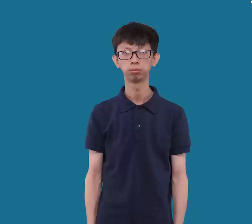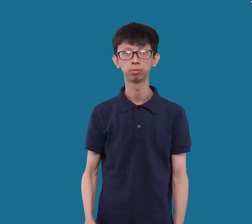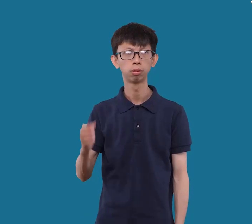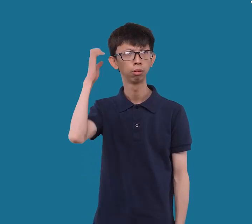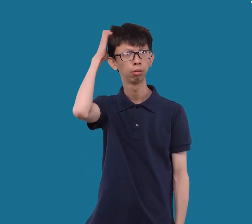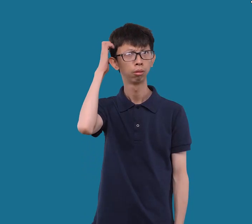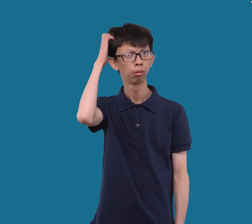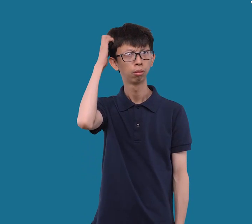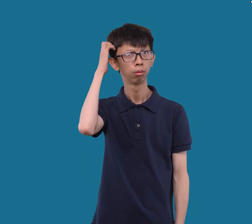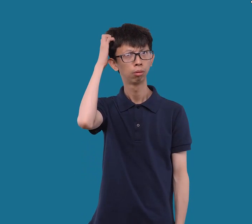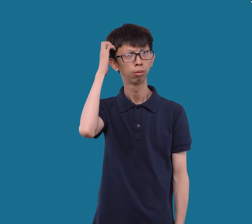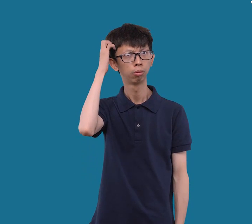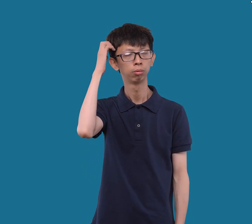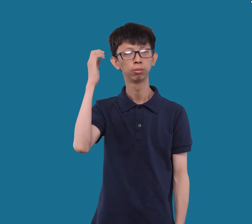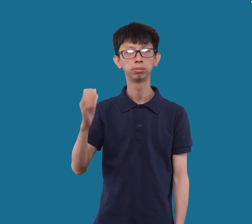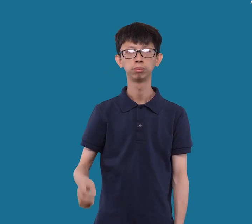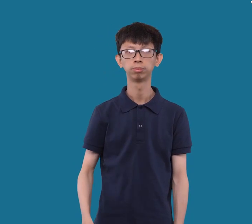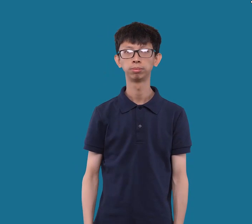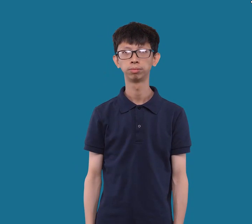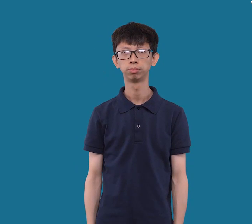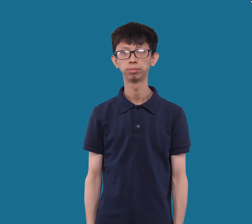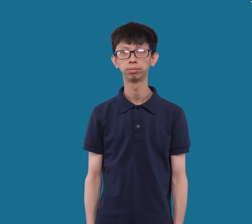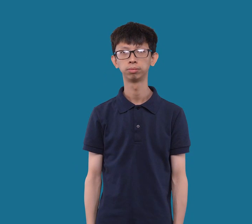gãi đầu gãi tai